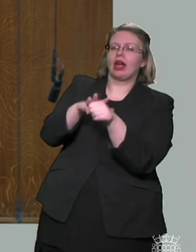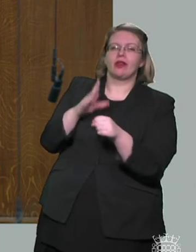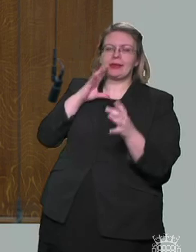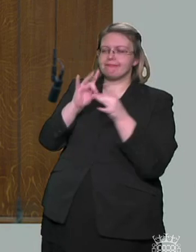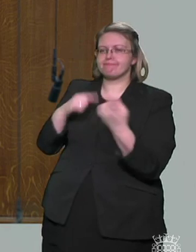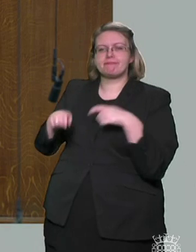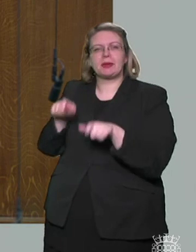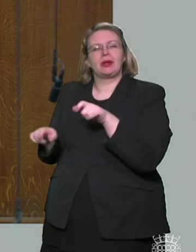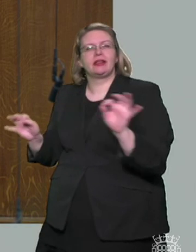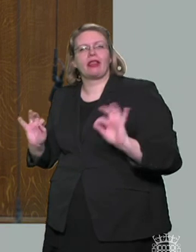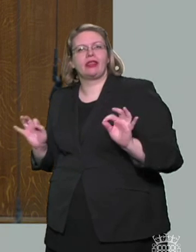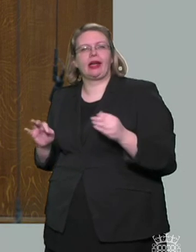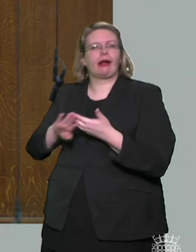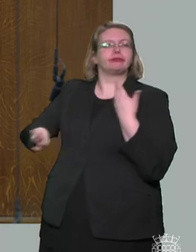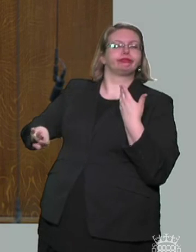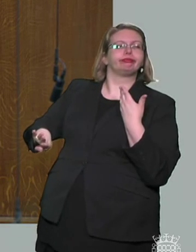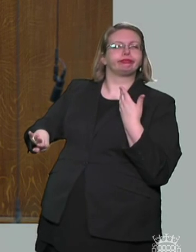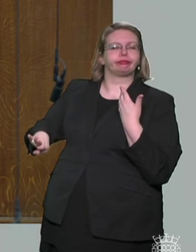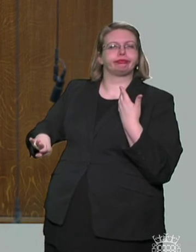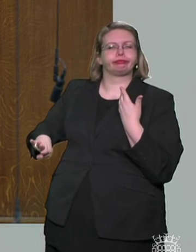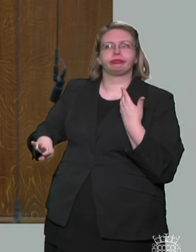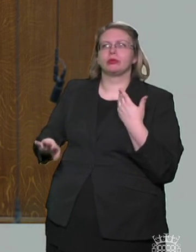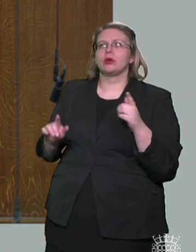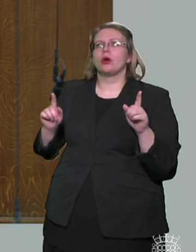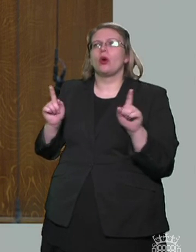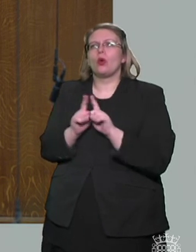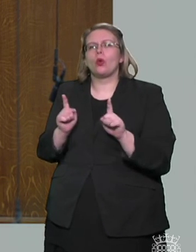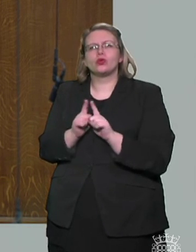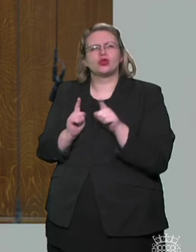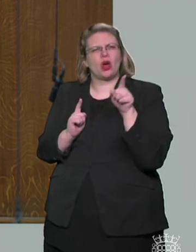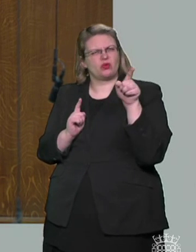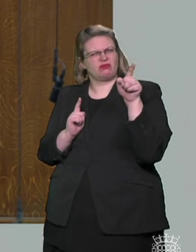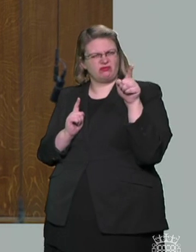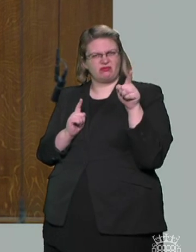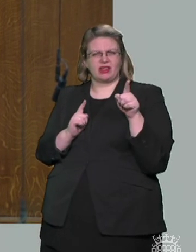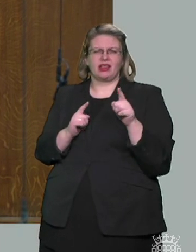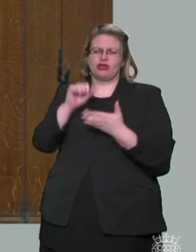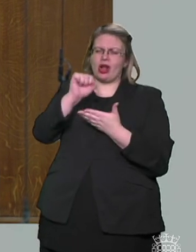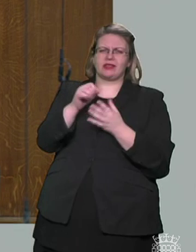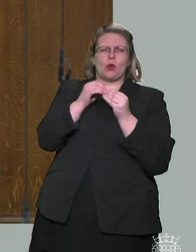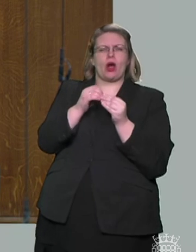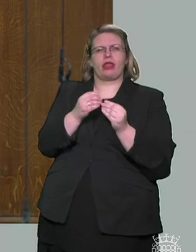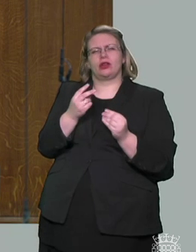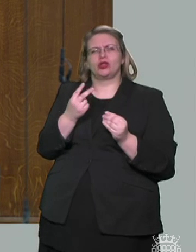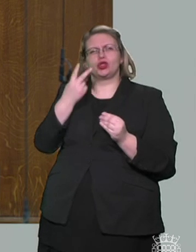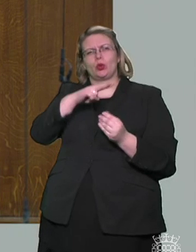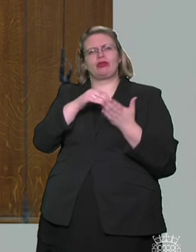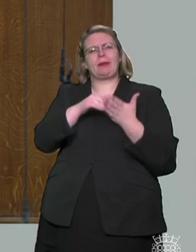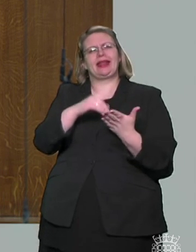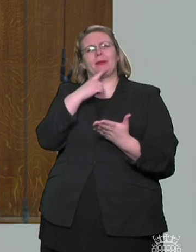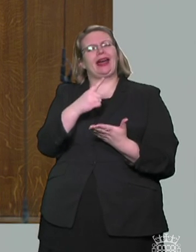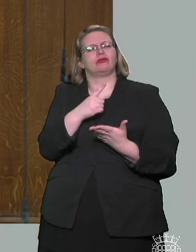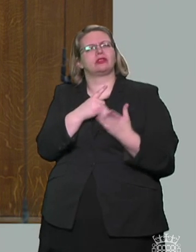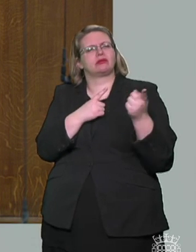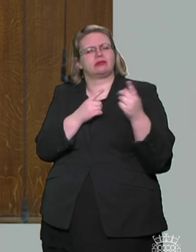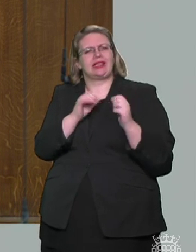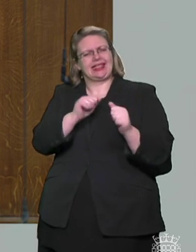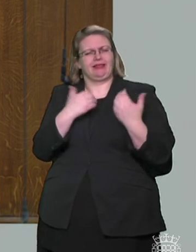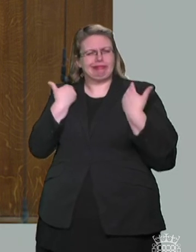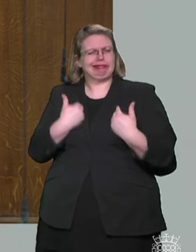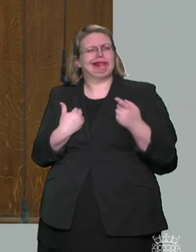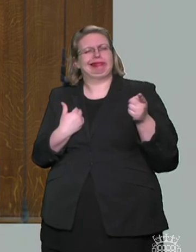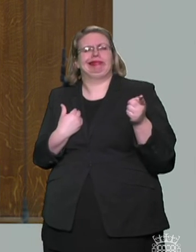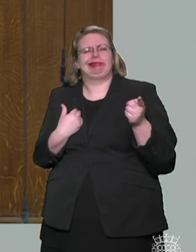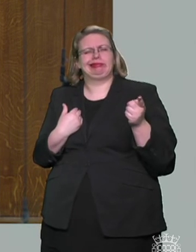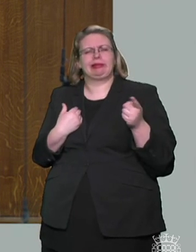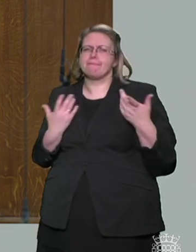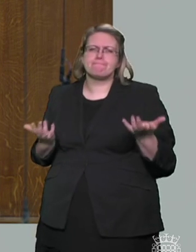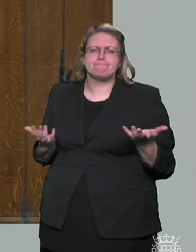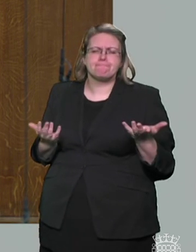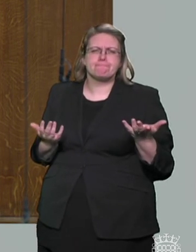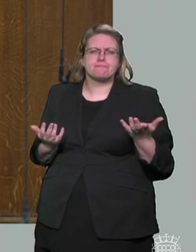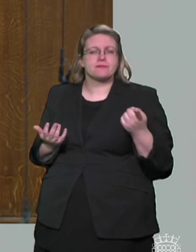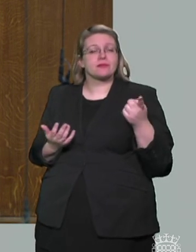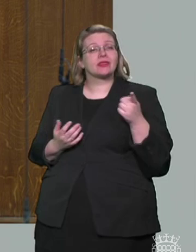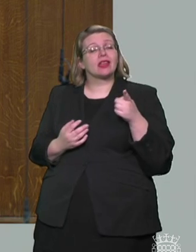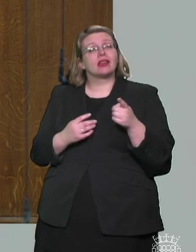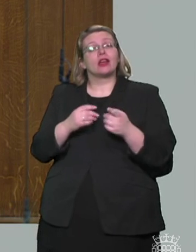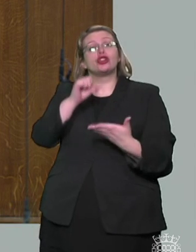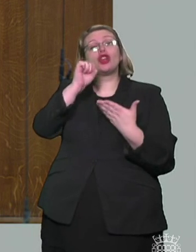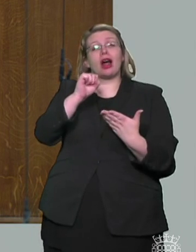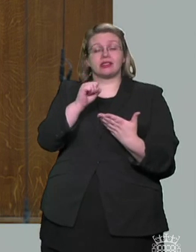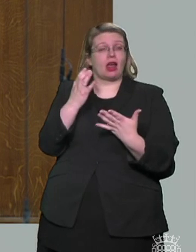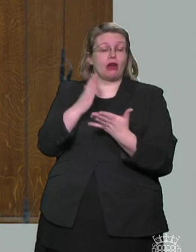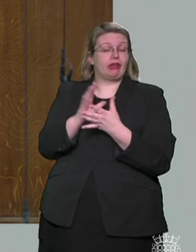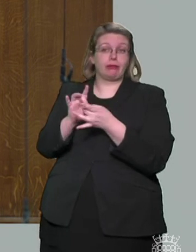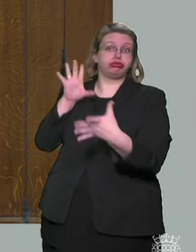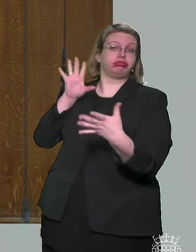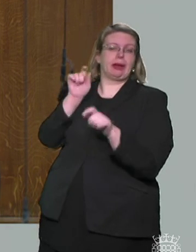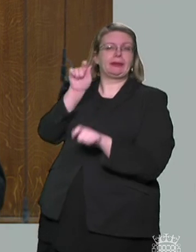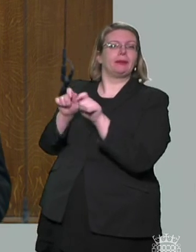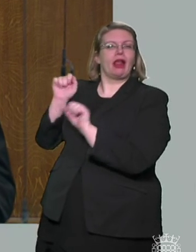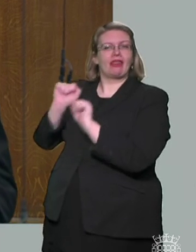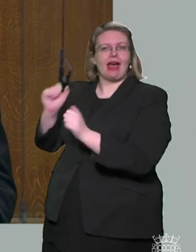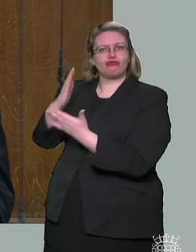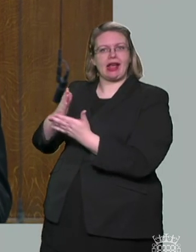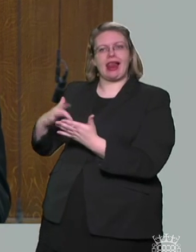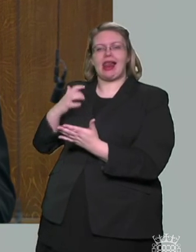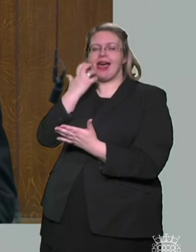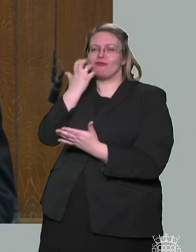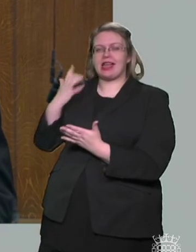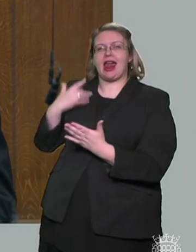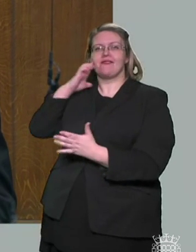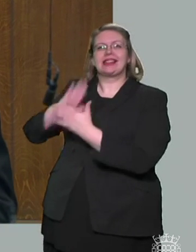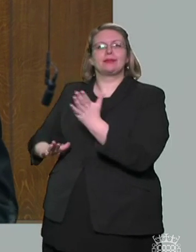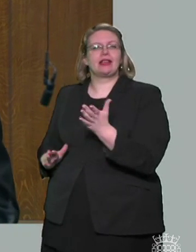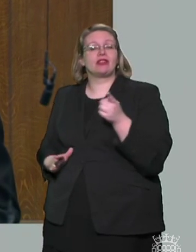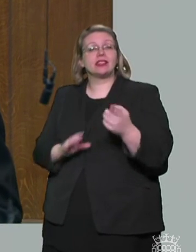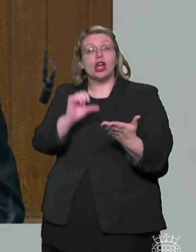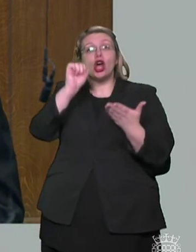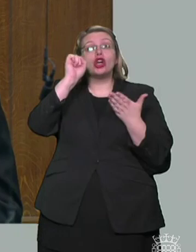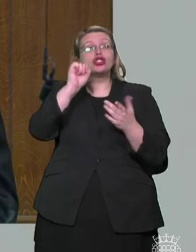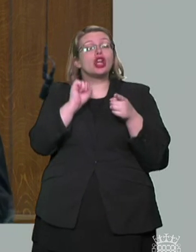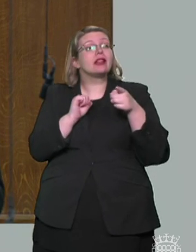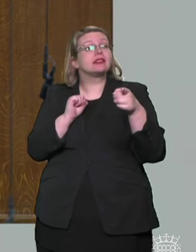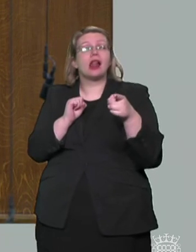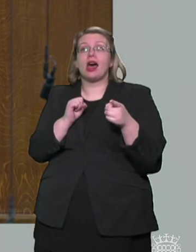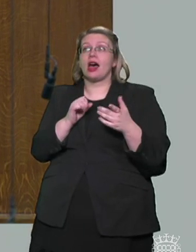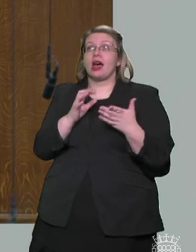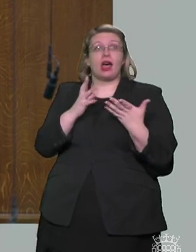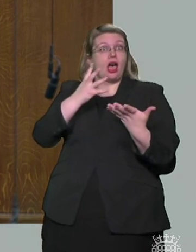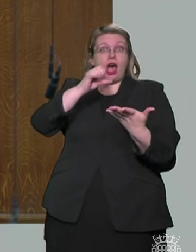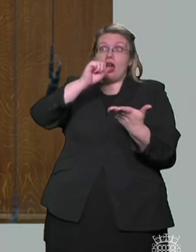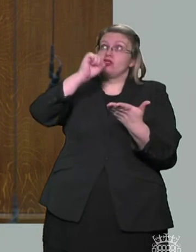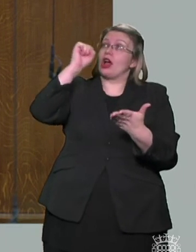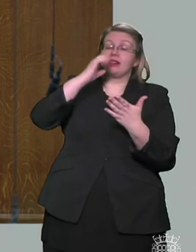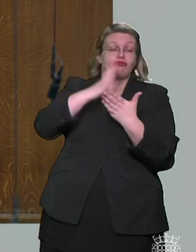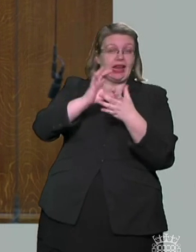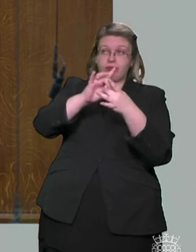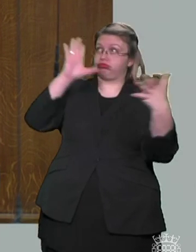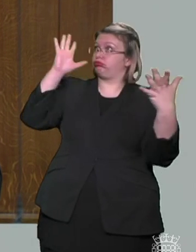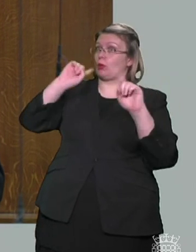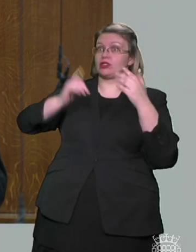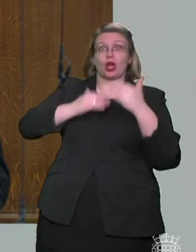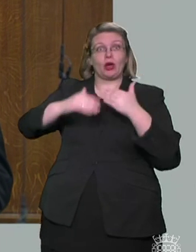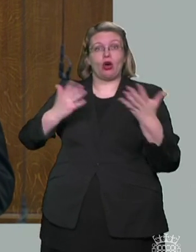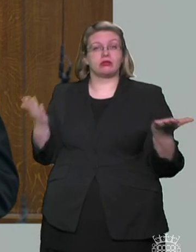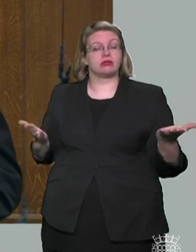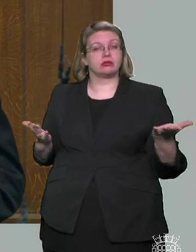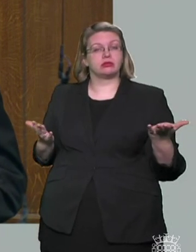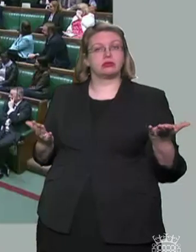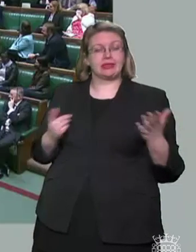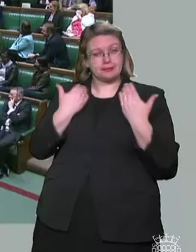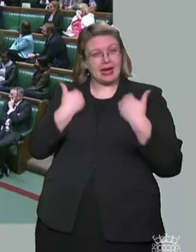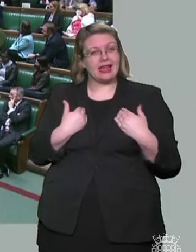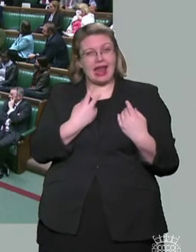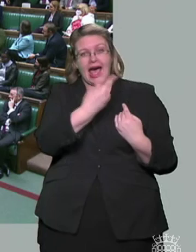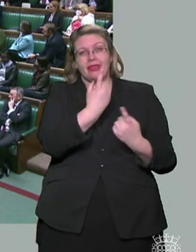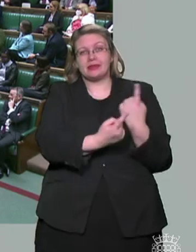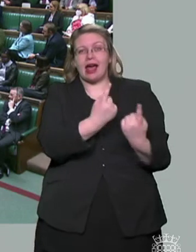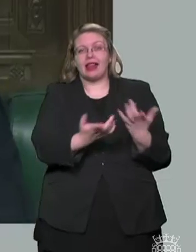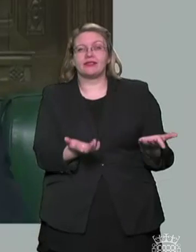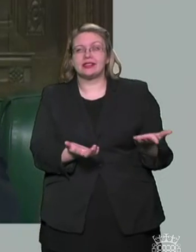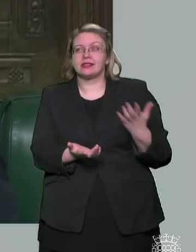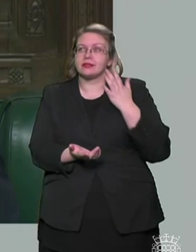We also have a “200 Million Dollar Man” Chancellor——who is so out of touch that he is contactless.